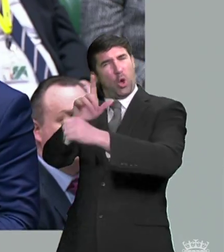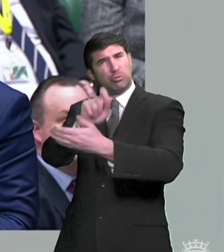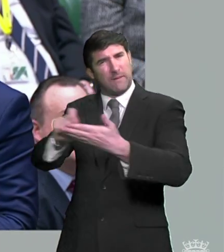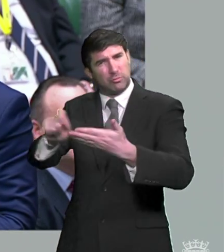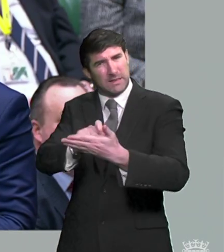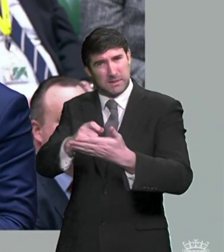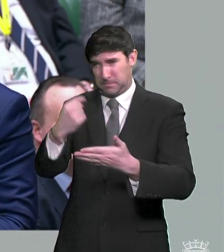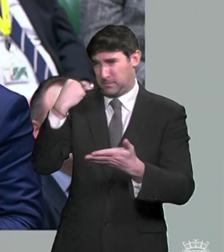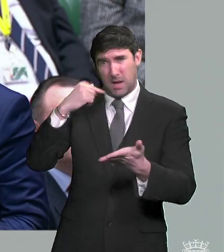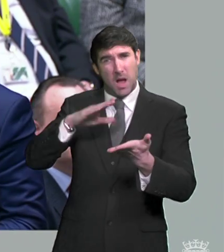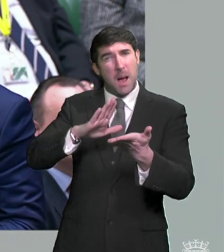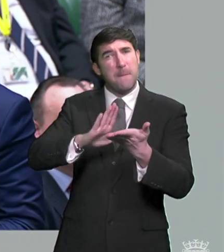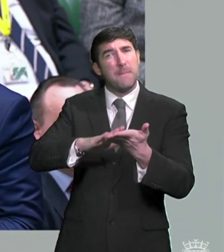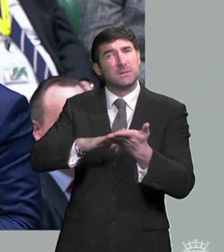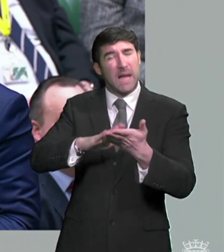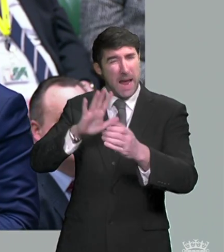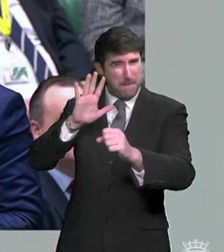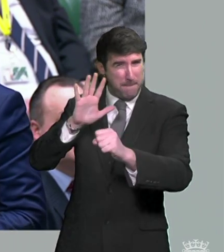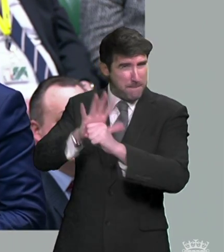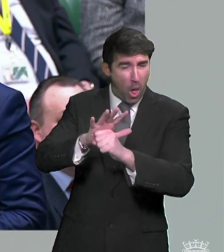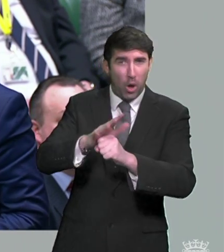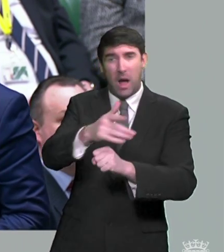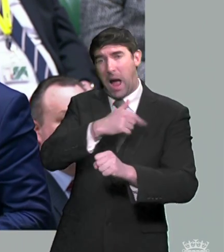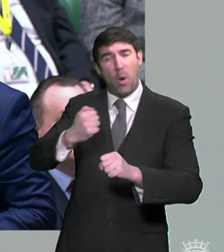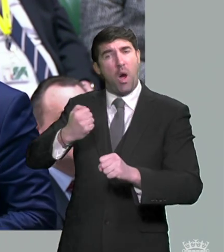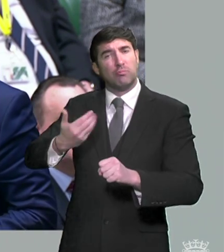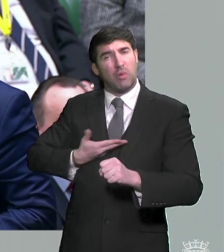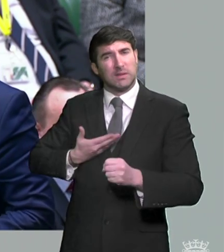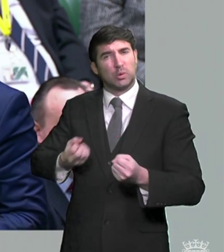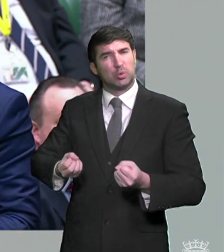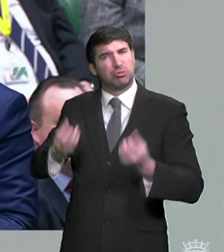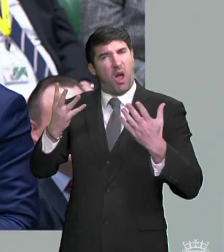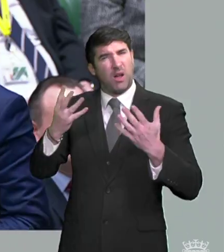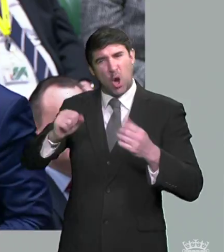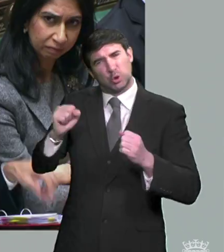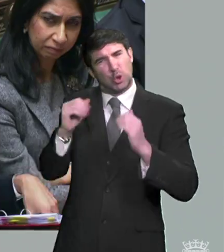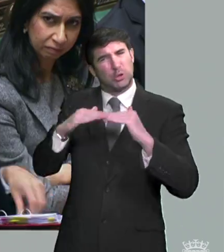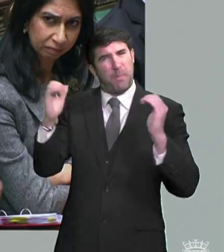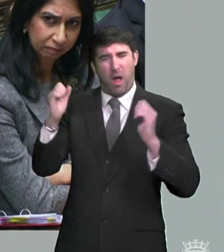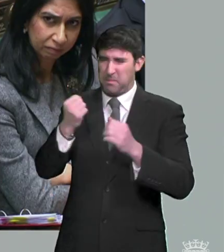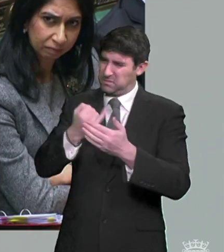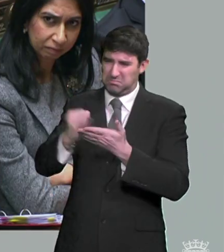On Monday, he sent his MPs through the Lobby to deny Scottish workers the right to strike, despite overwhelming Scottish Parliament opposition.